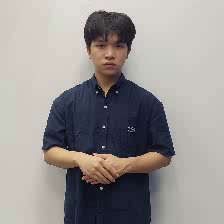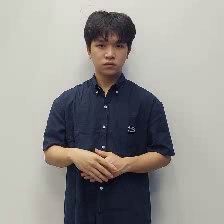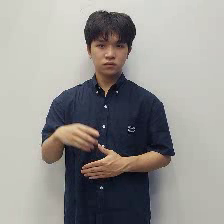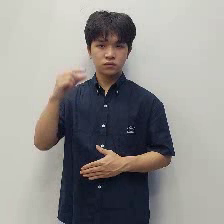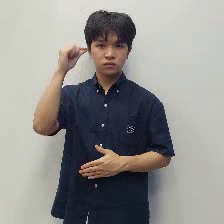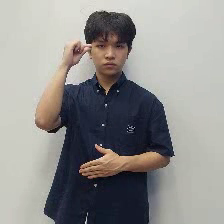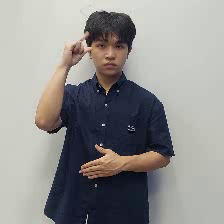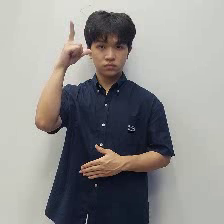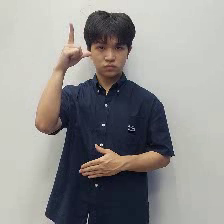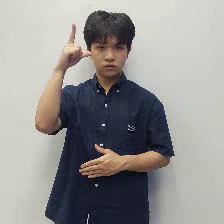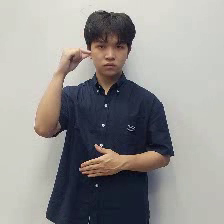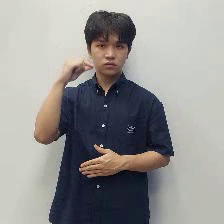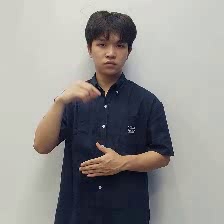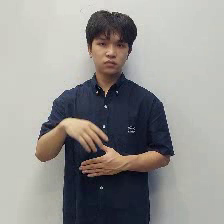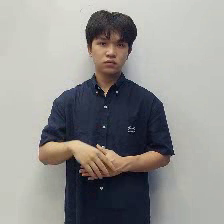Thức dậy